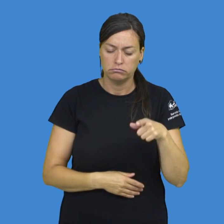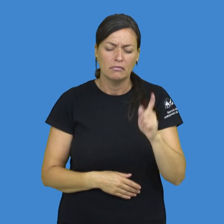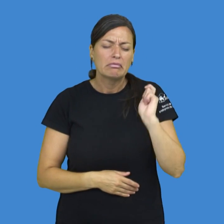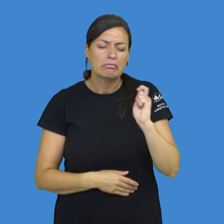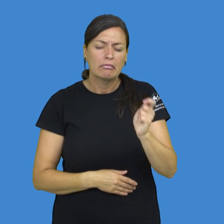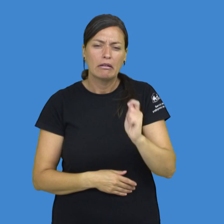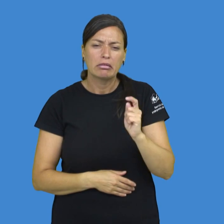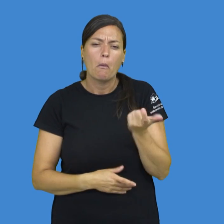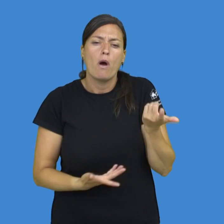frecuente